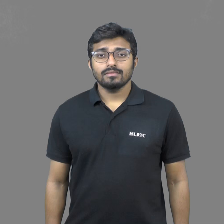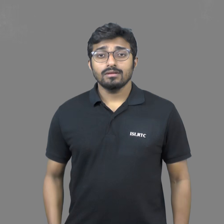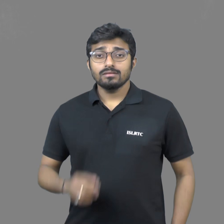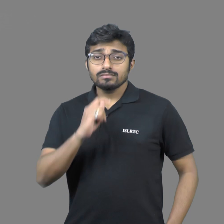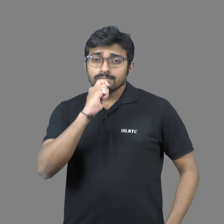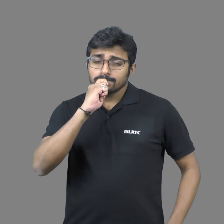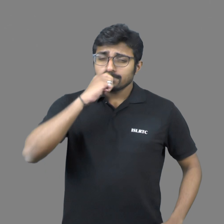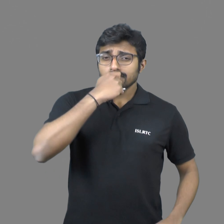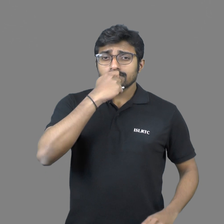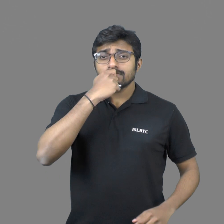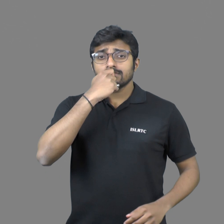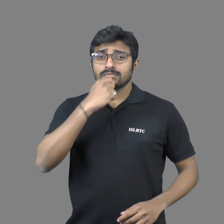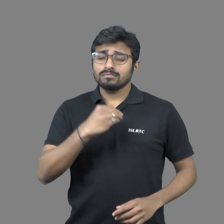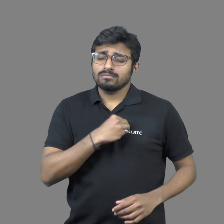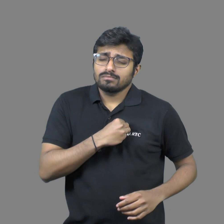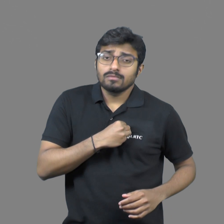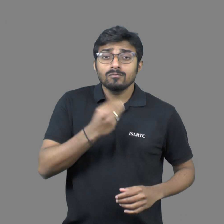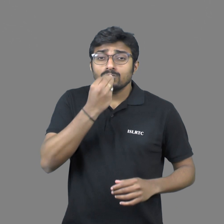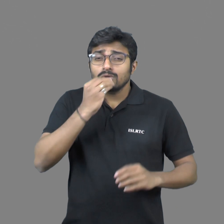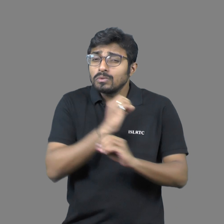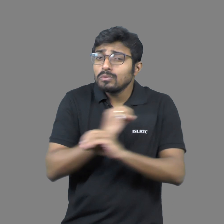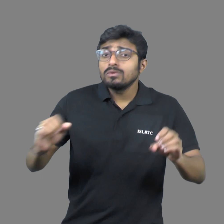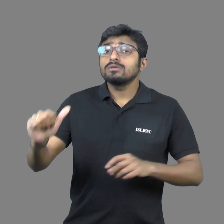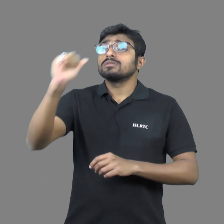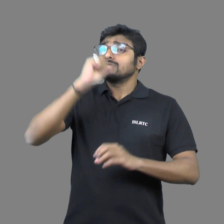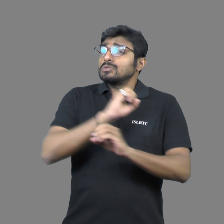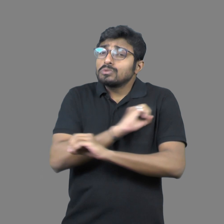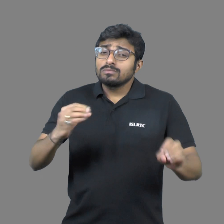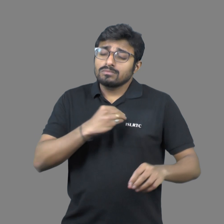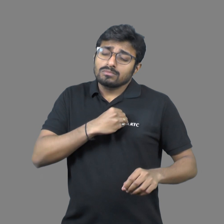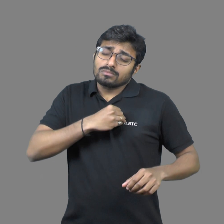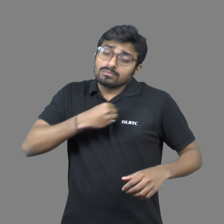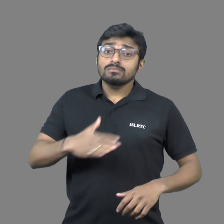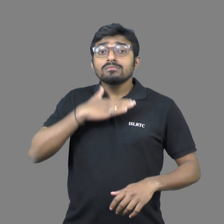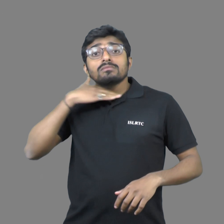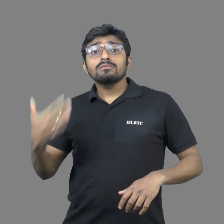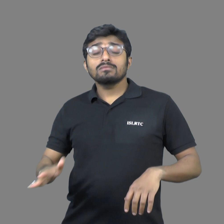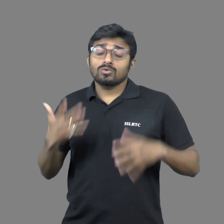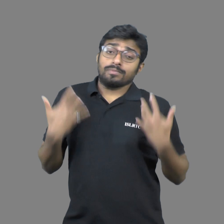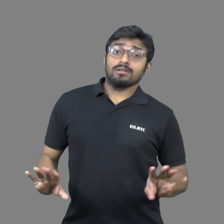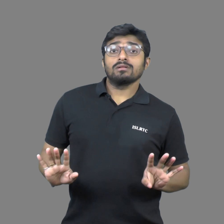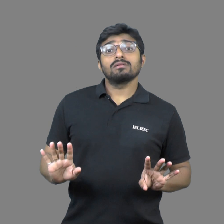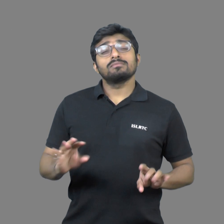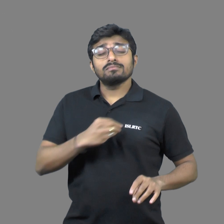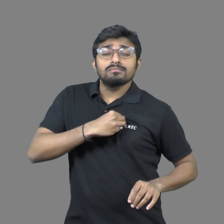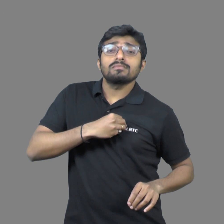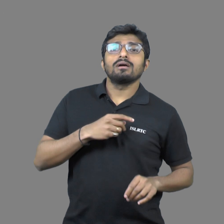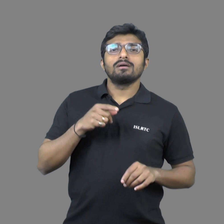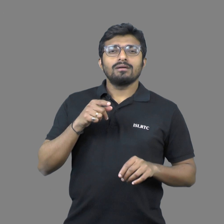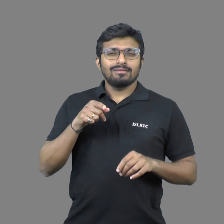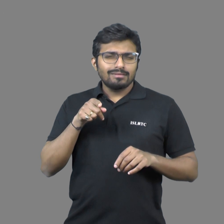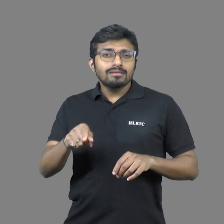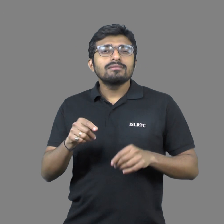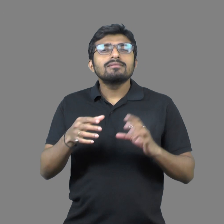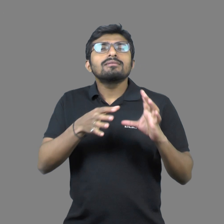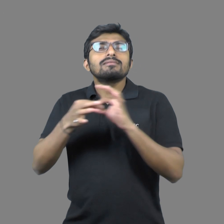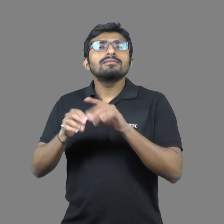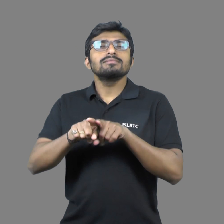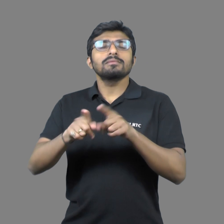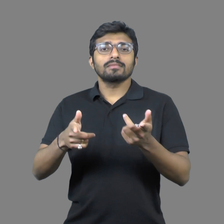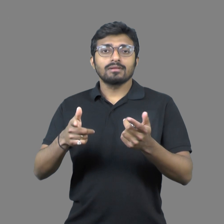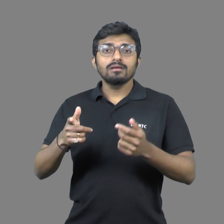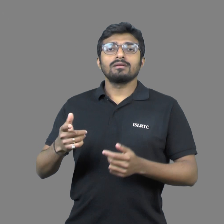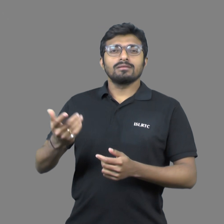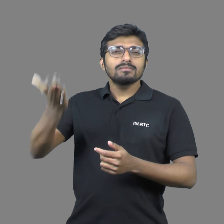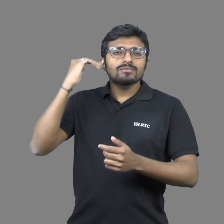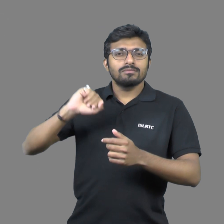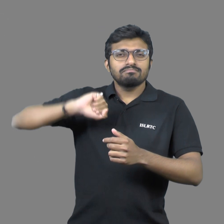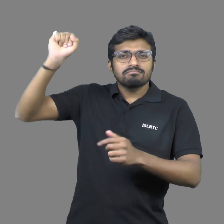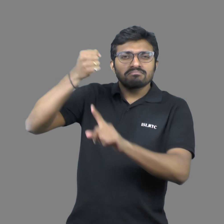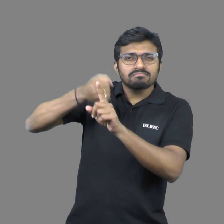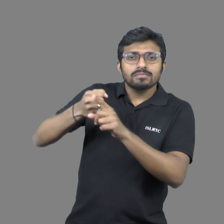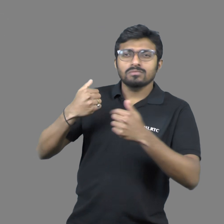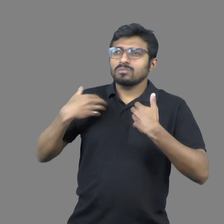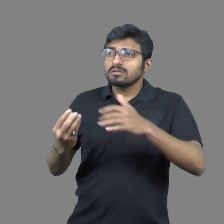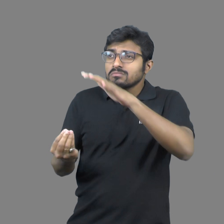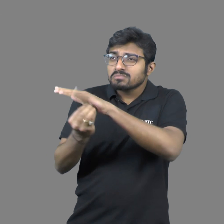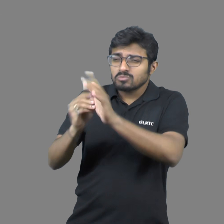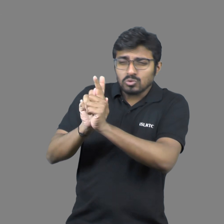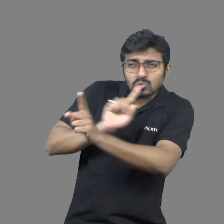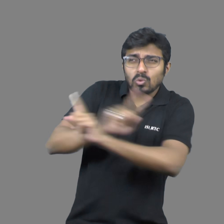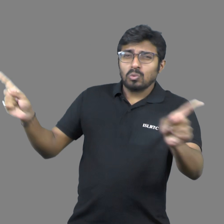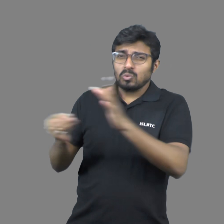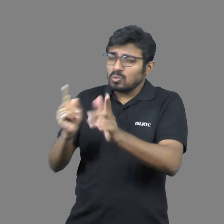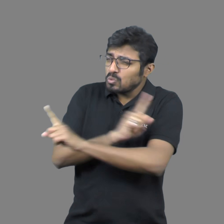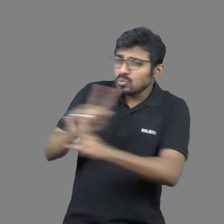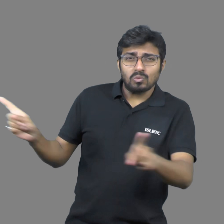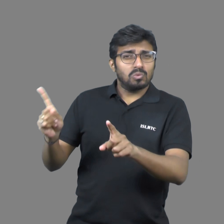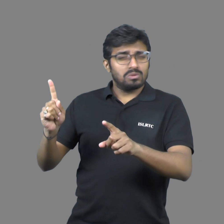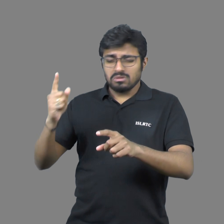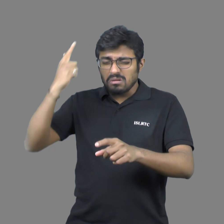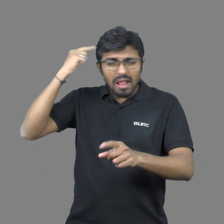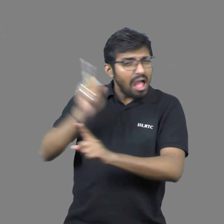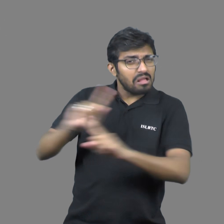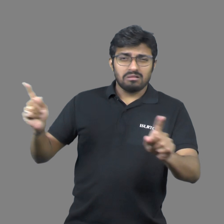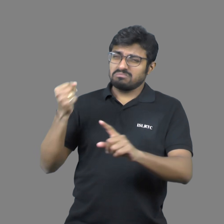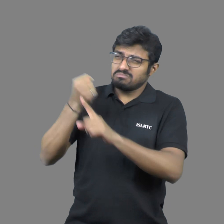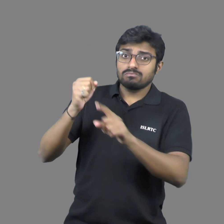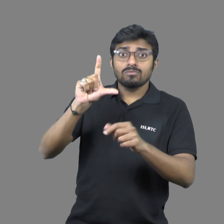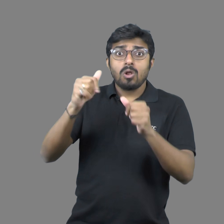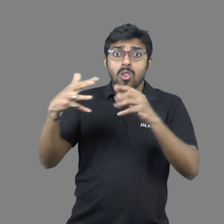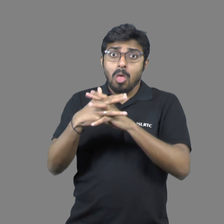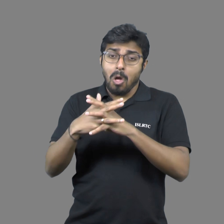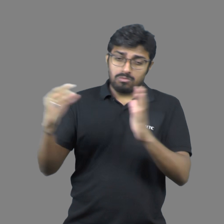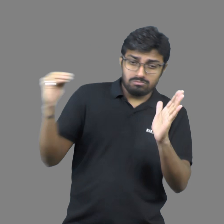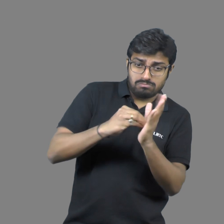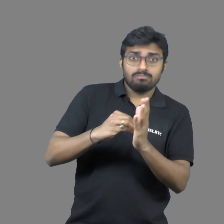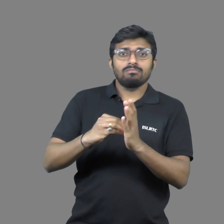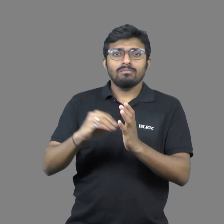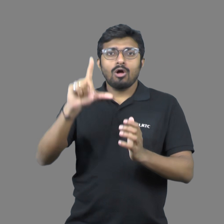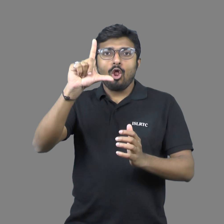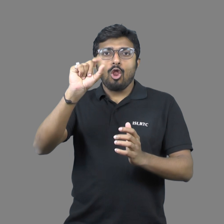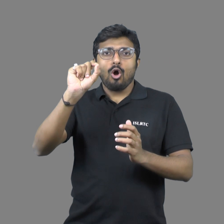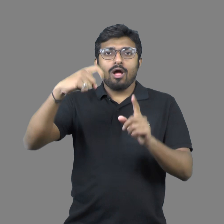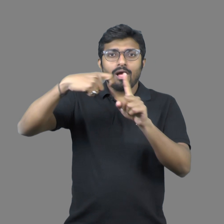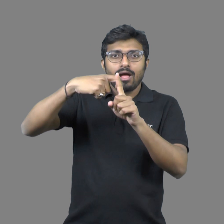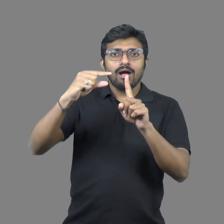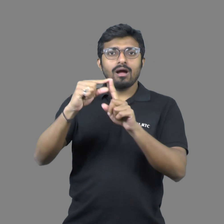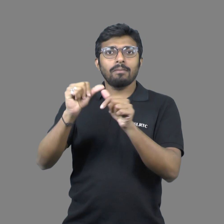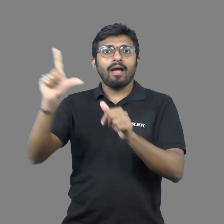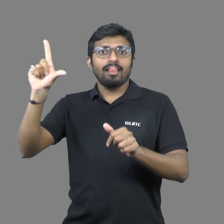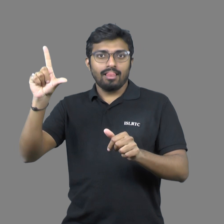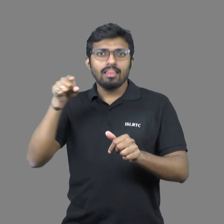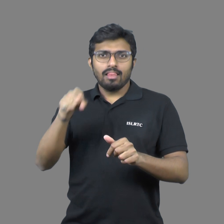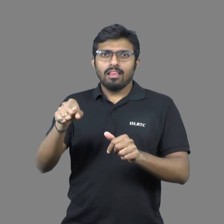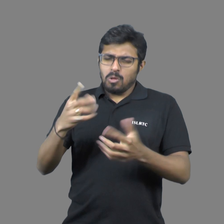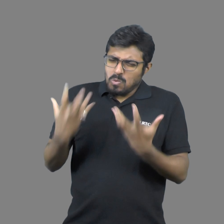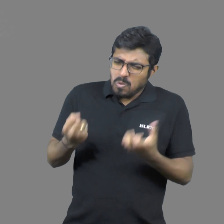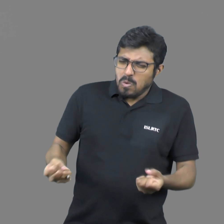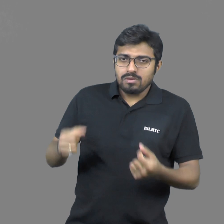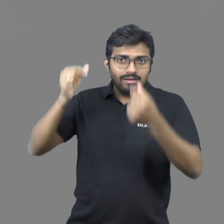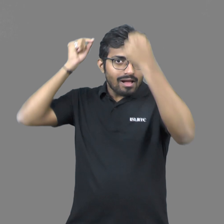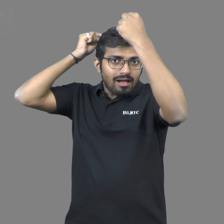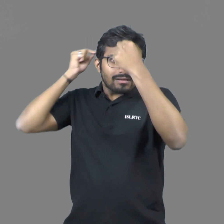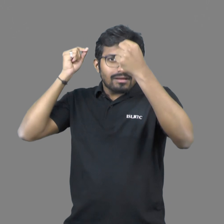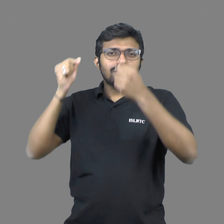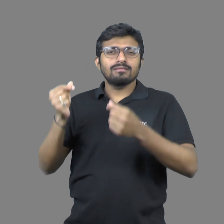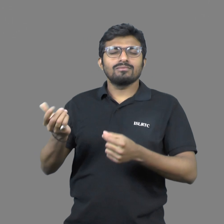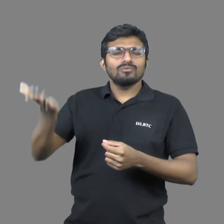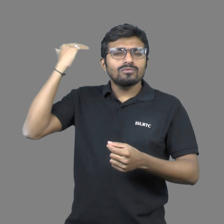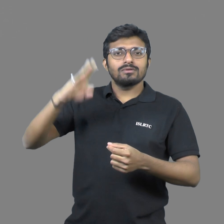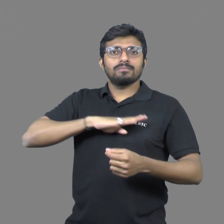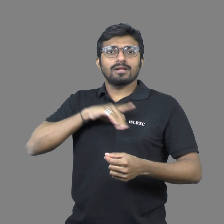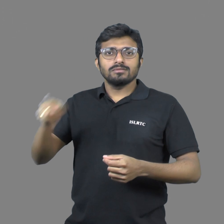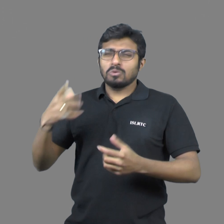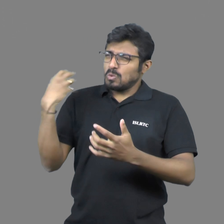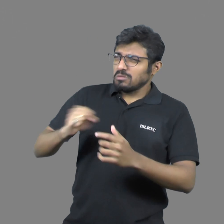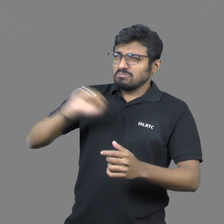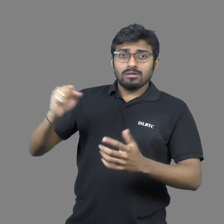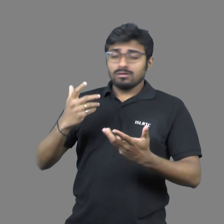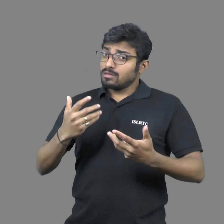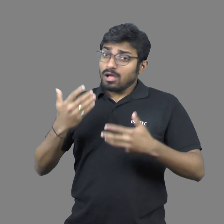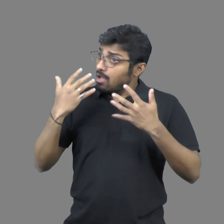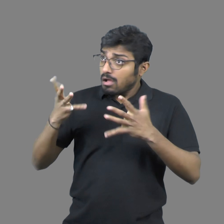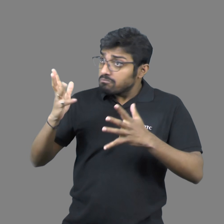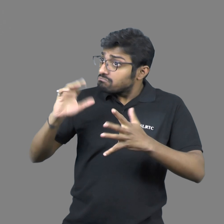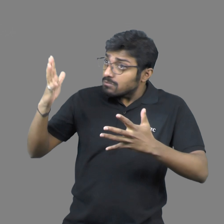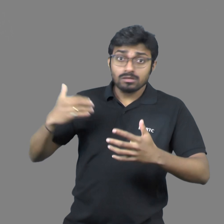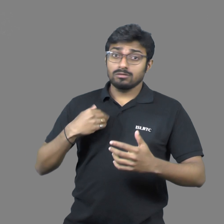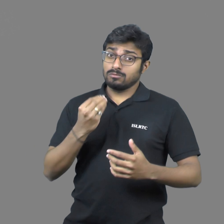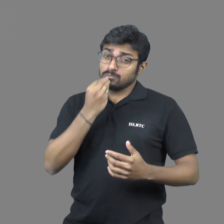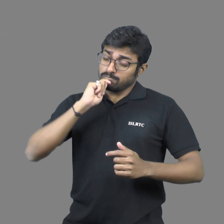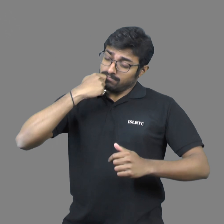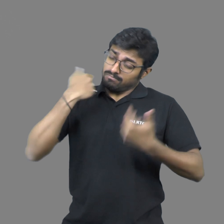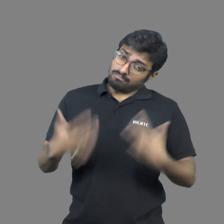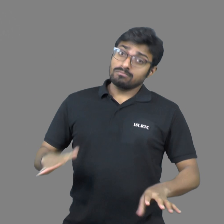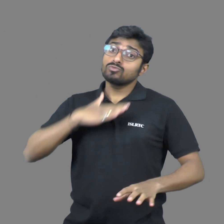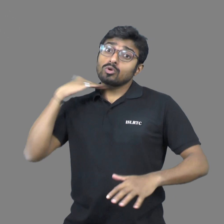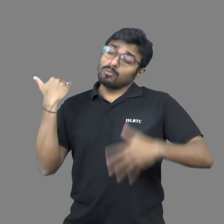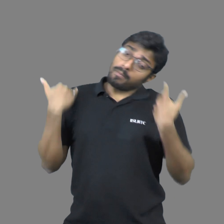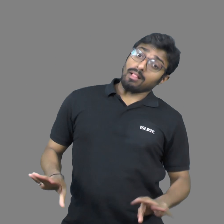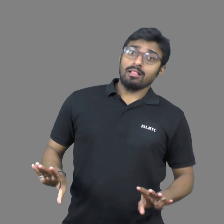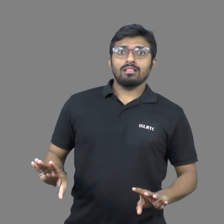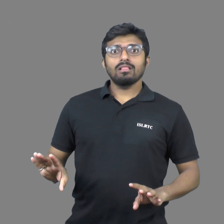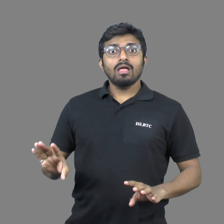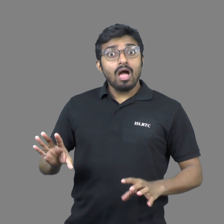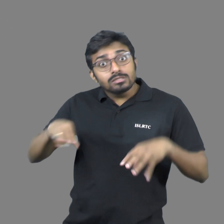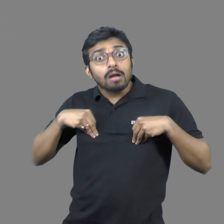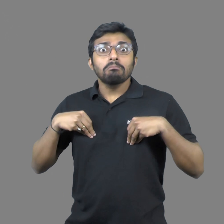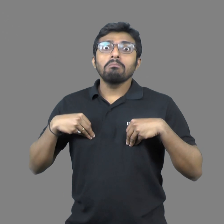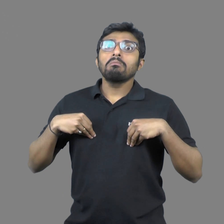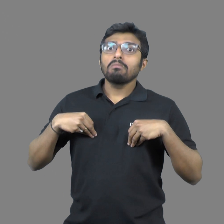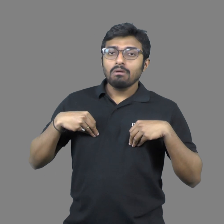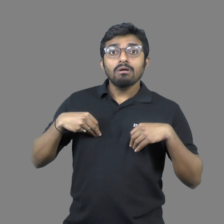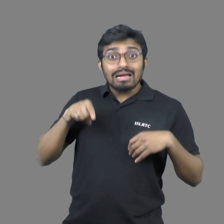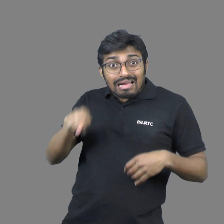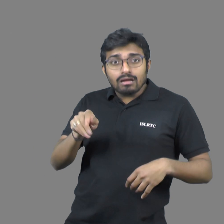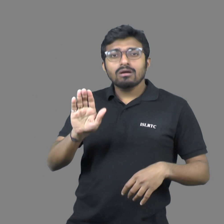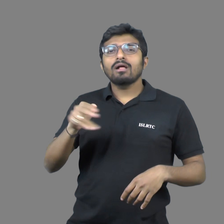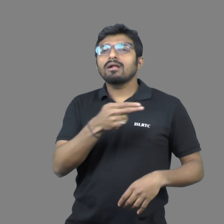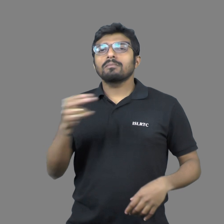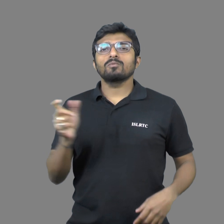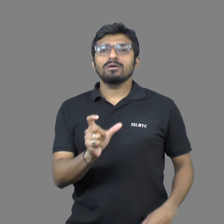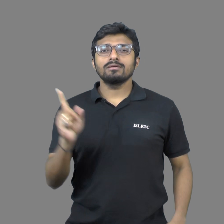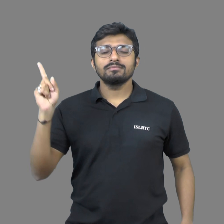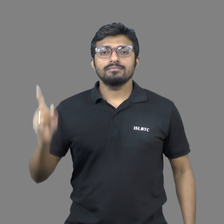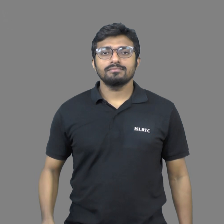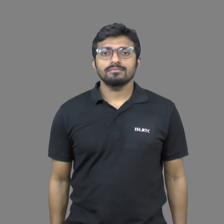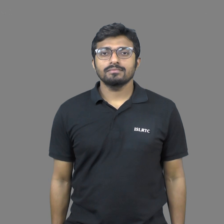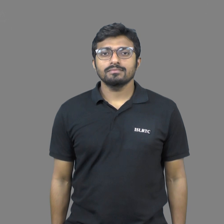Fast Unto Death